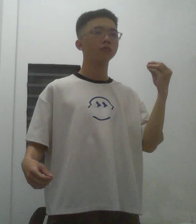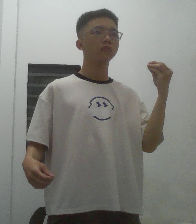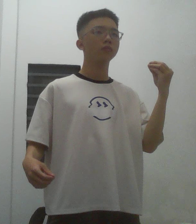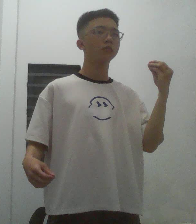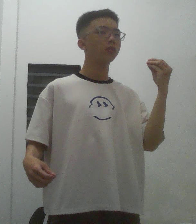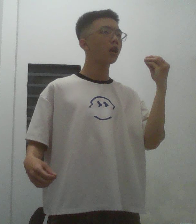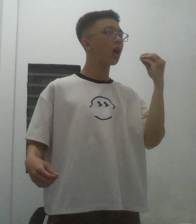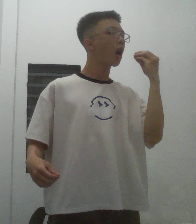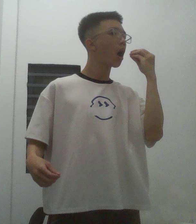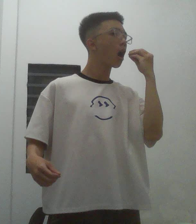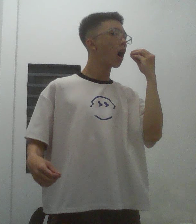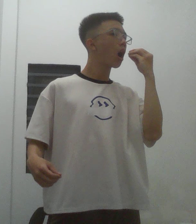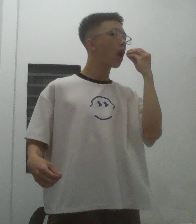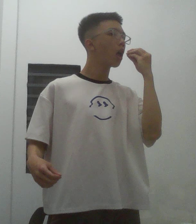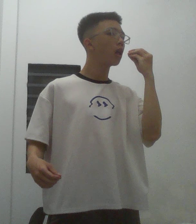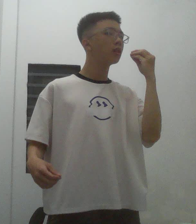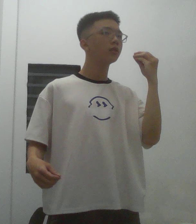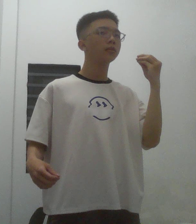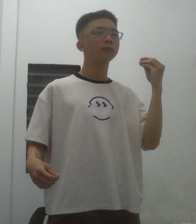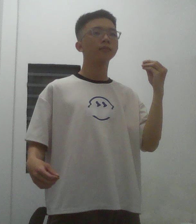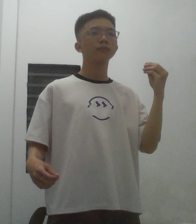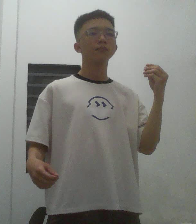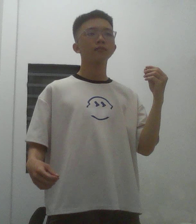an